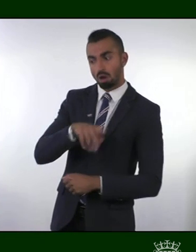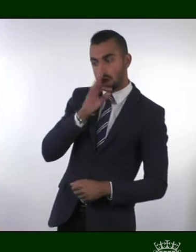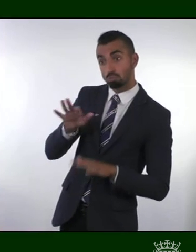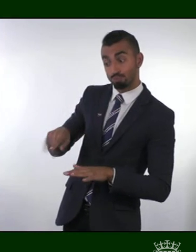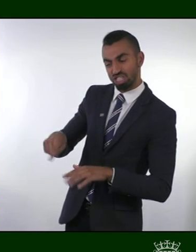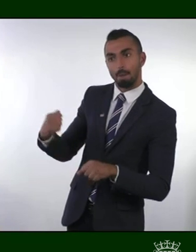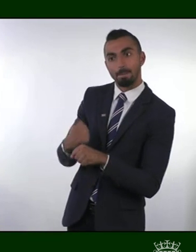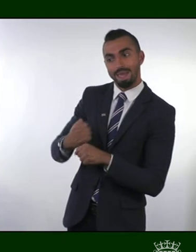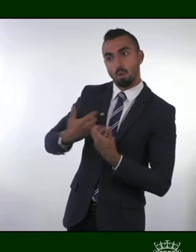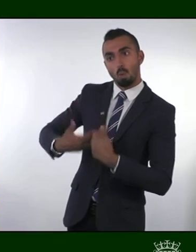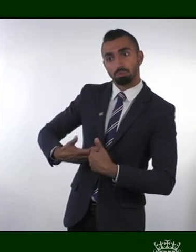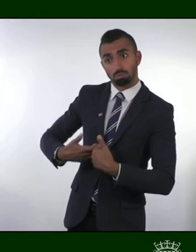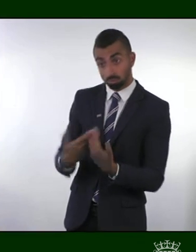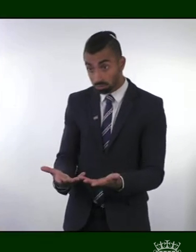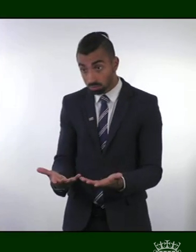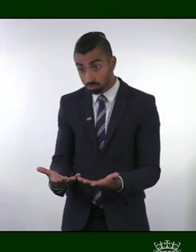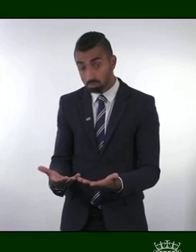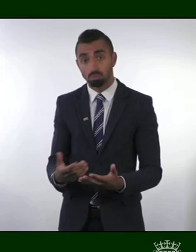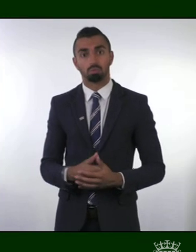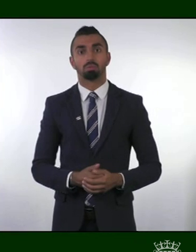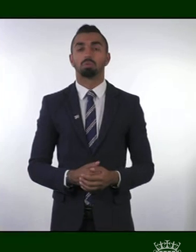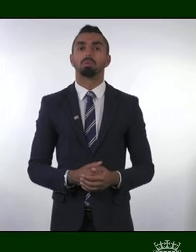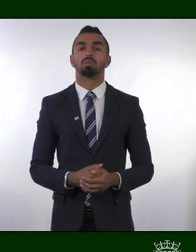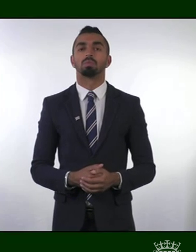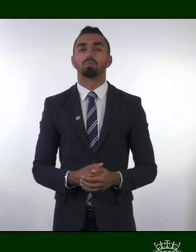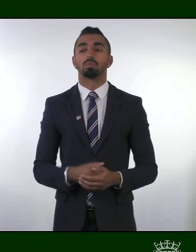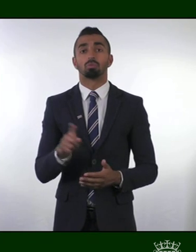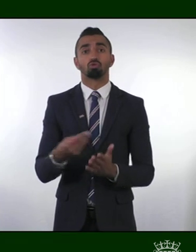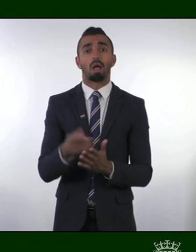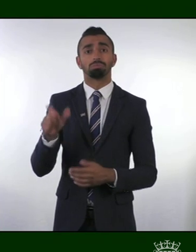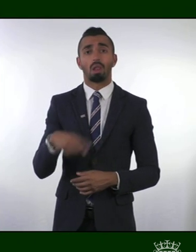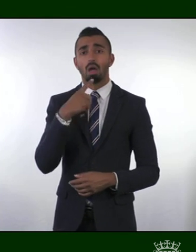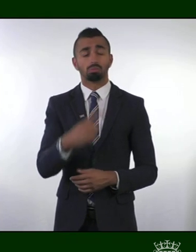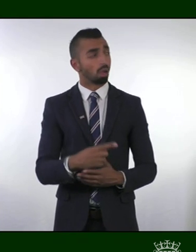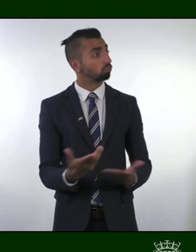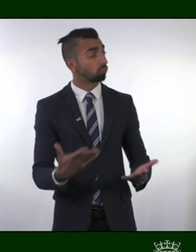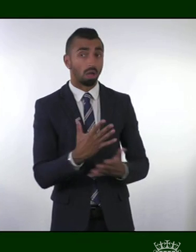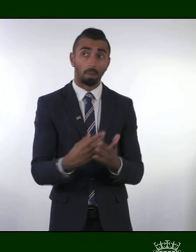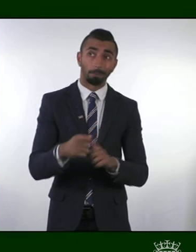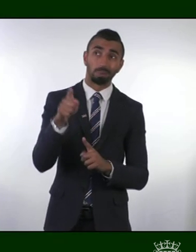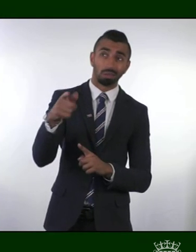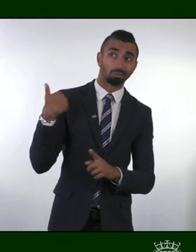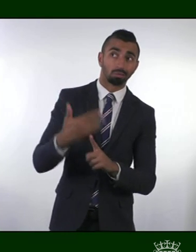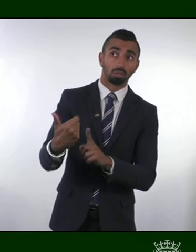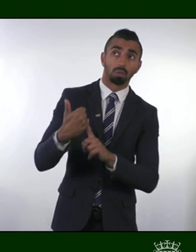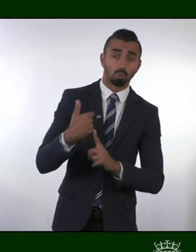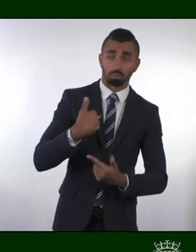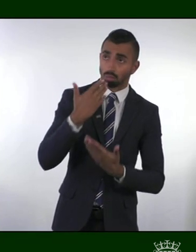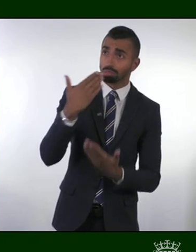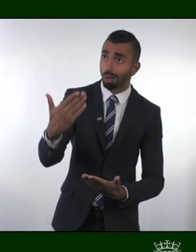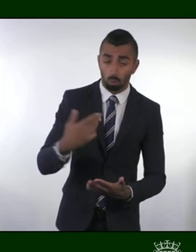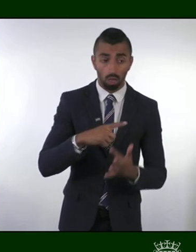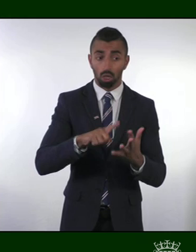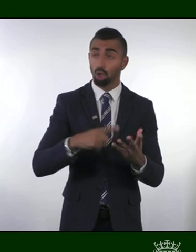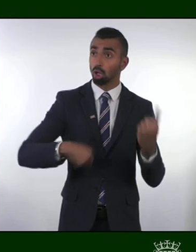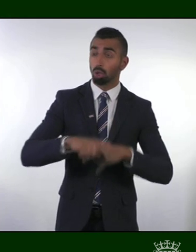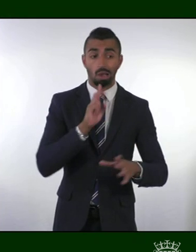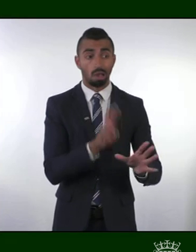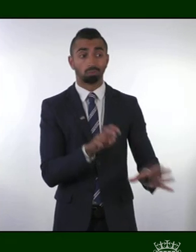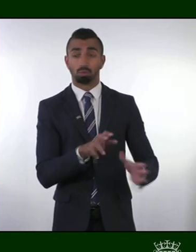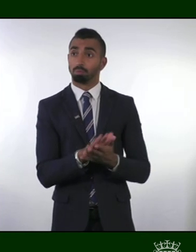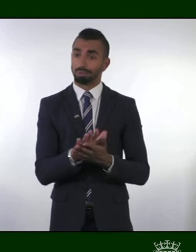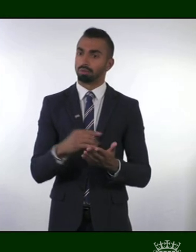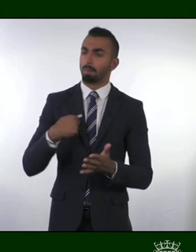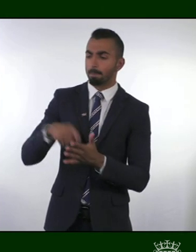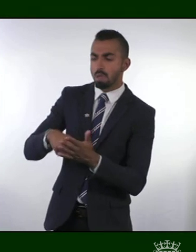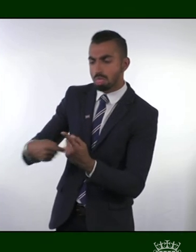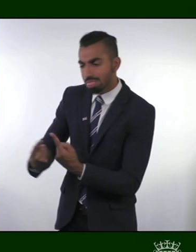I thank my right honourable Friend for his support, and he is absolutely right: leaving the EU provides us with a unique opportunity to re-examine all our procurement rules and many of our regulations.